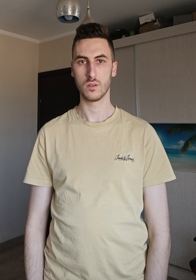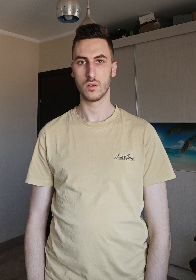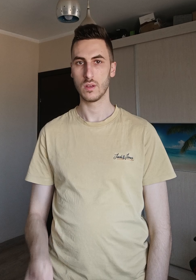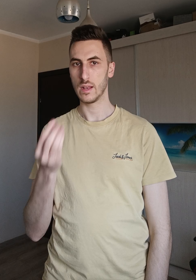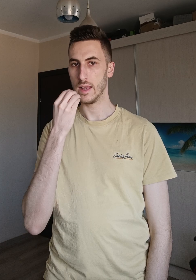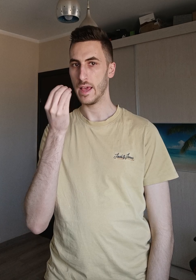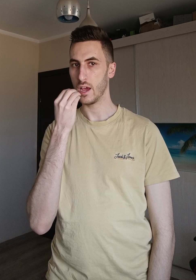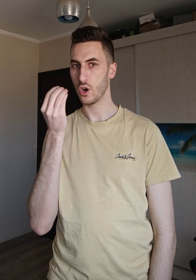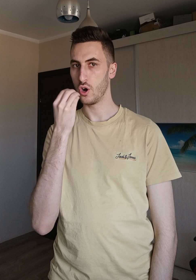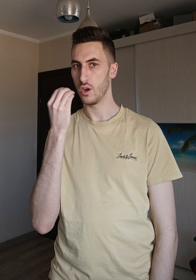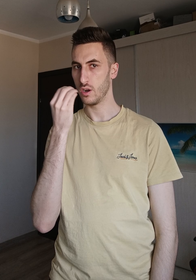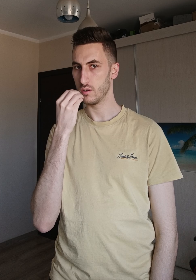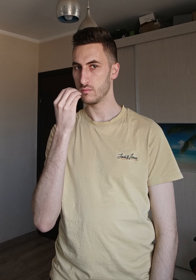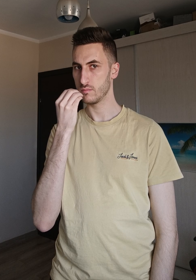לאכול